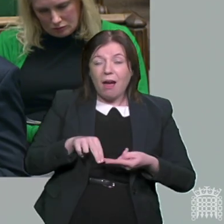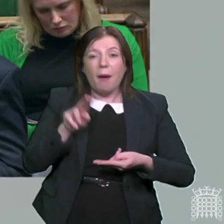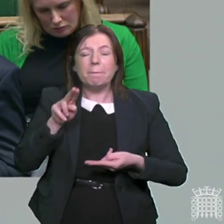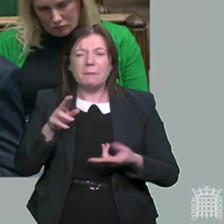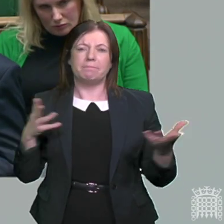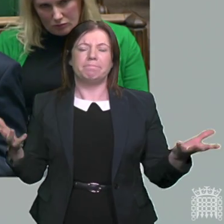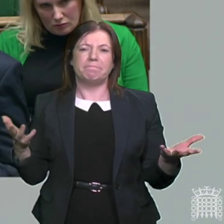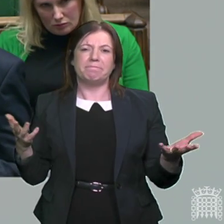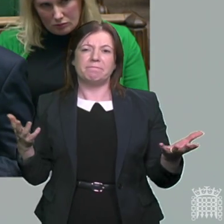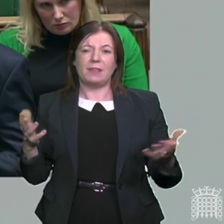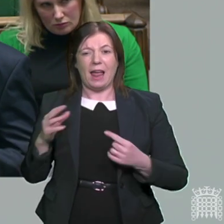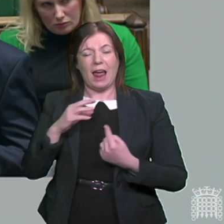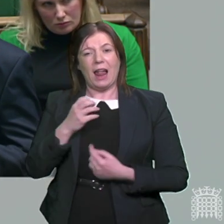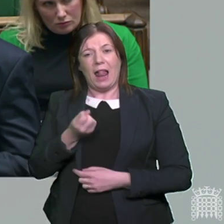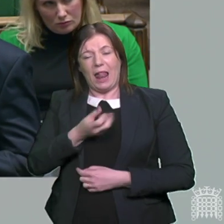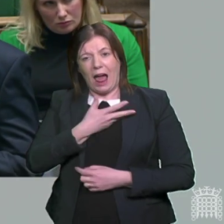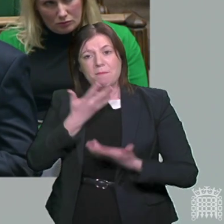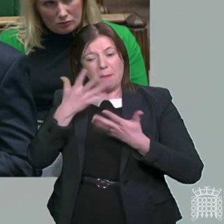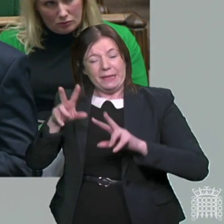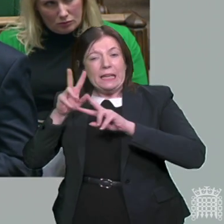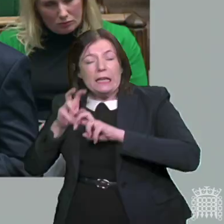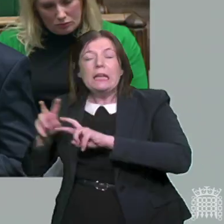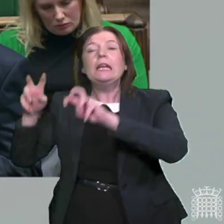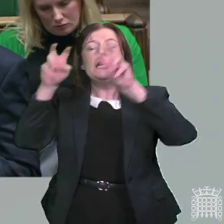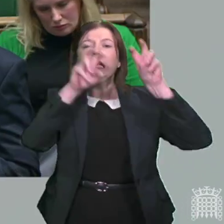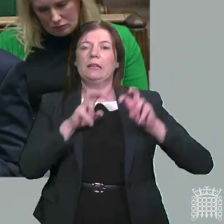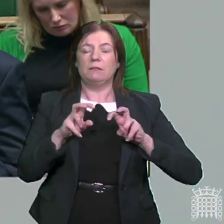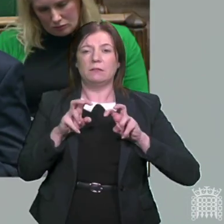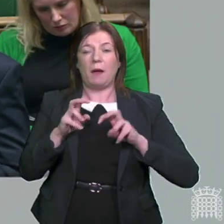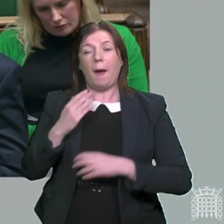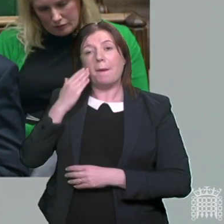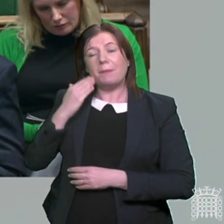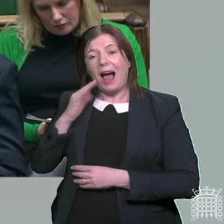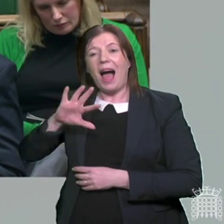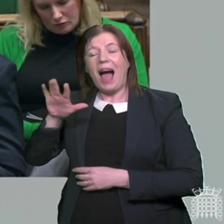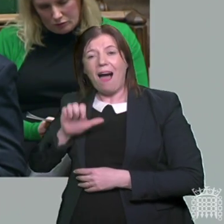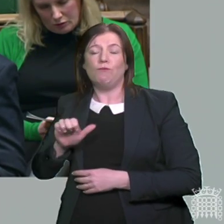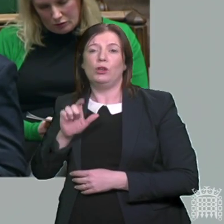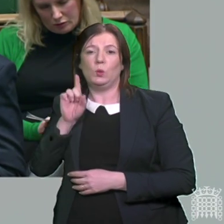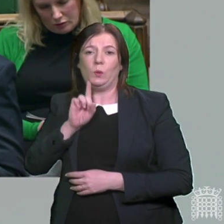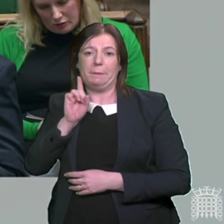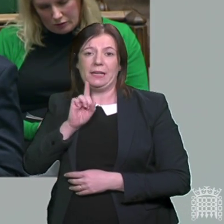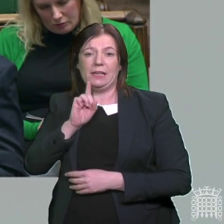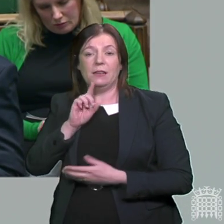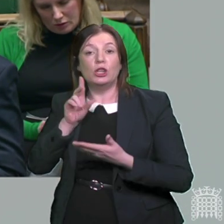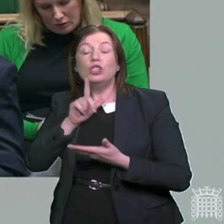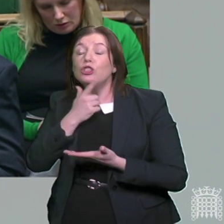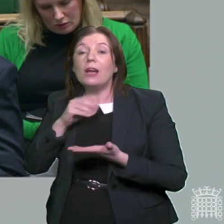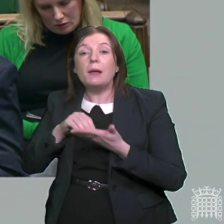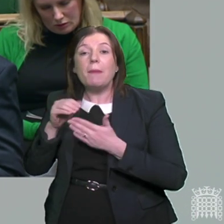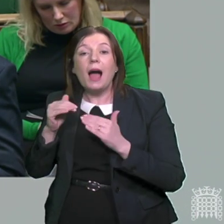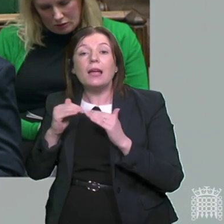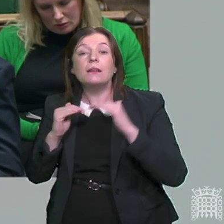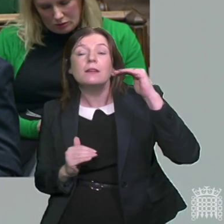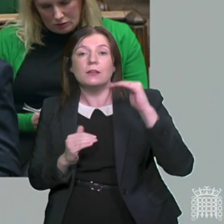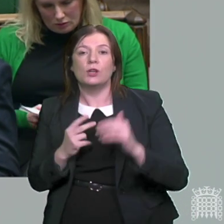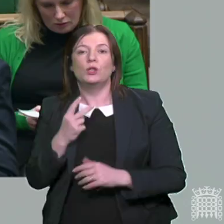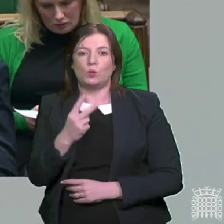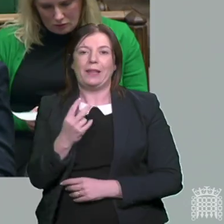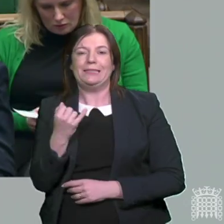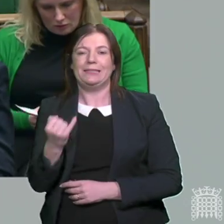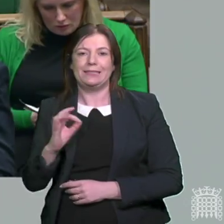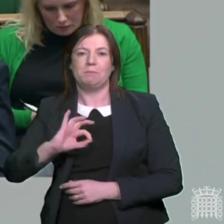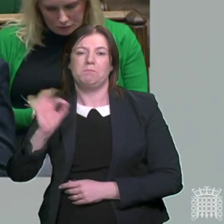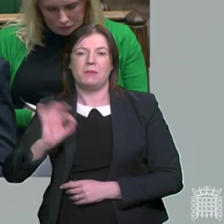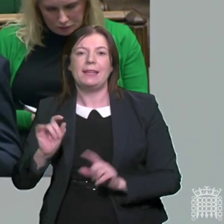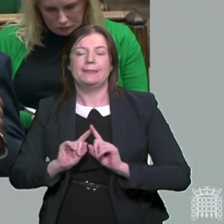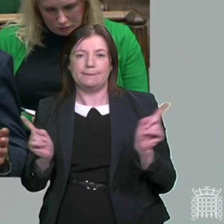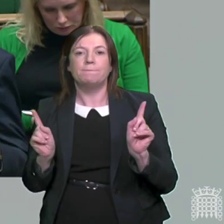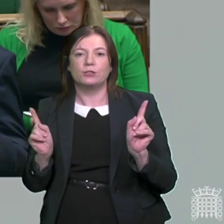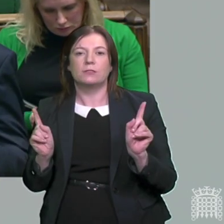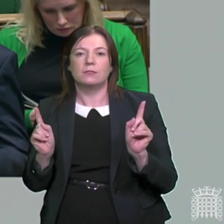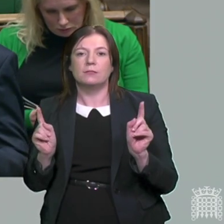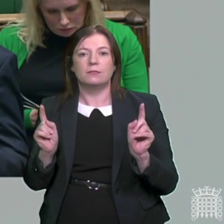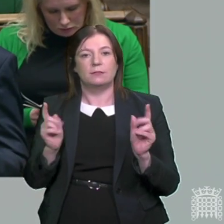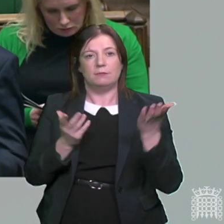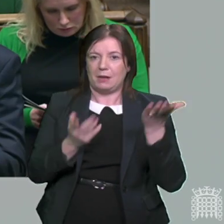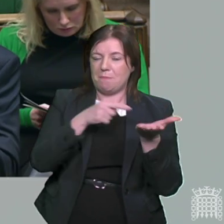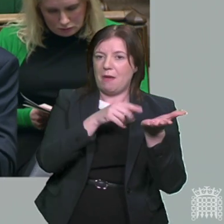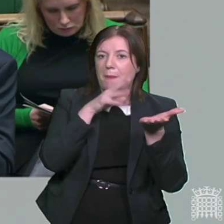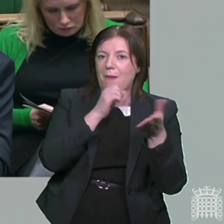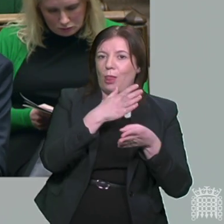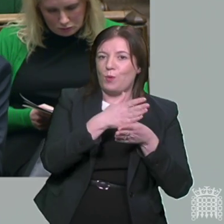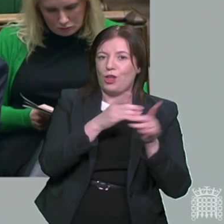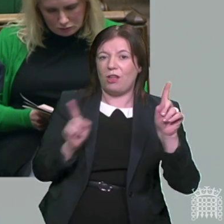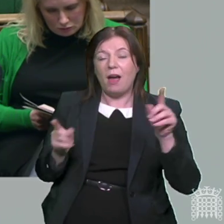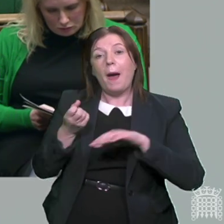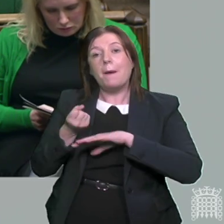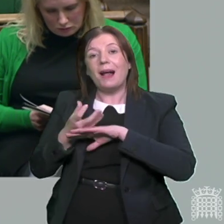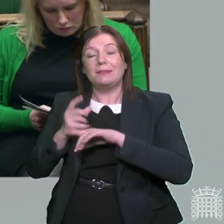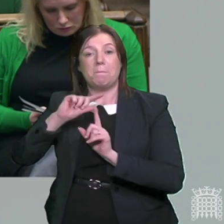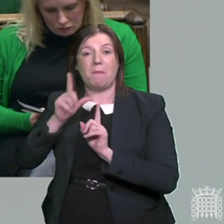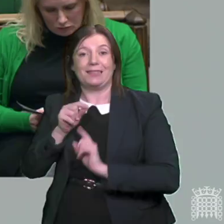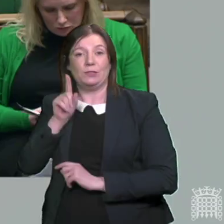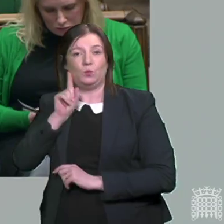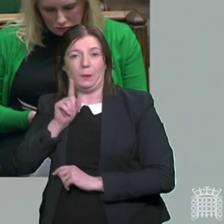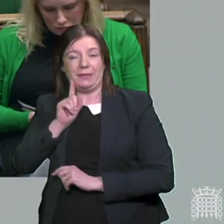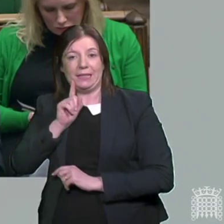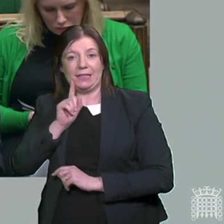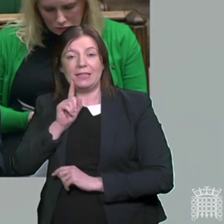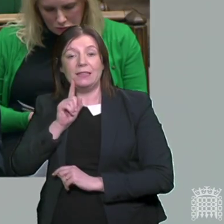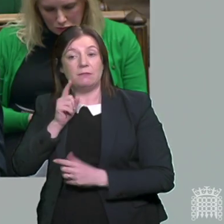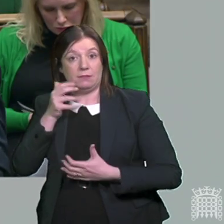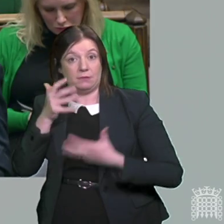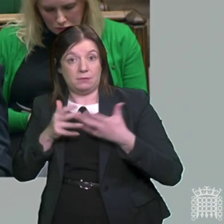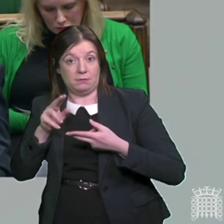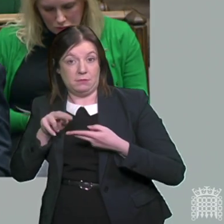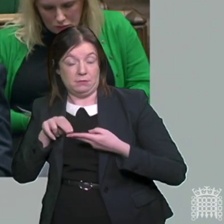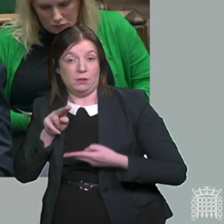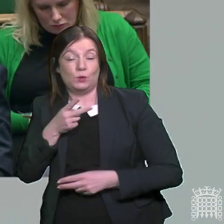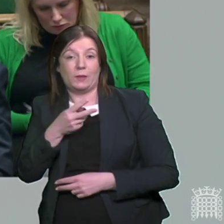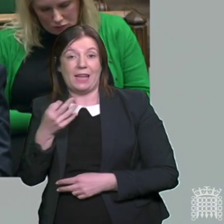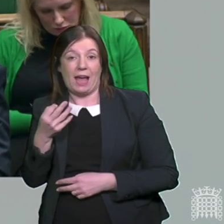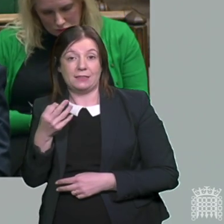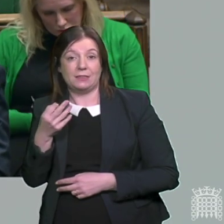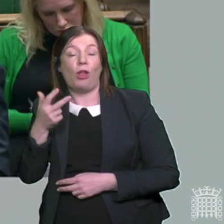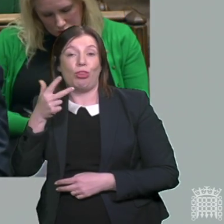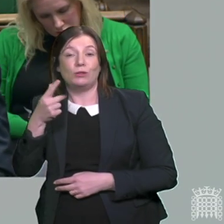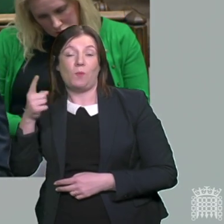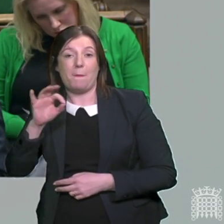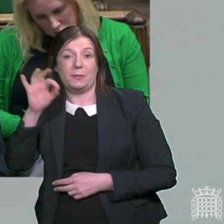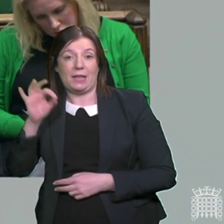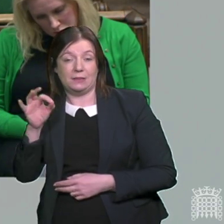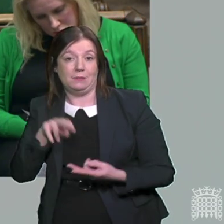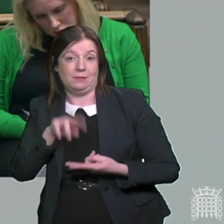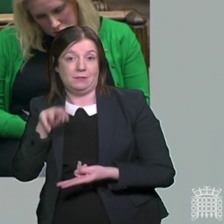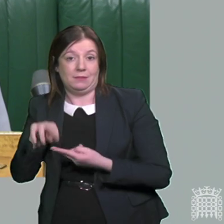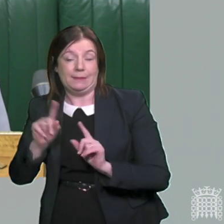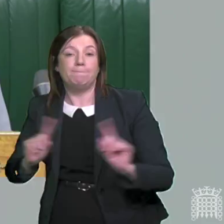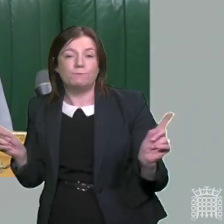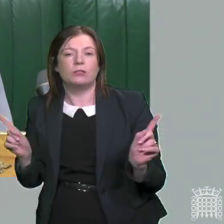Worse still, Labour’s analysis has uncovered that the gender pay gap for black African women is an appalling 26% when compared with the average male worker, and the figures for Bangladeshi and Pakistani women are 28% and 31% respectively.